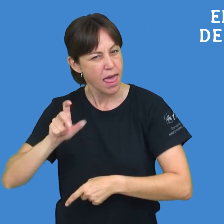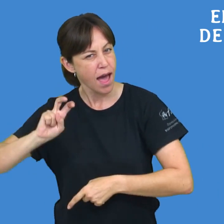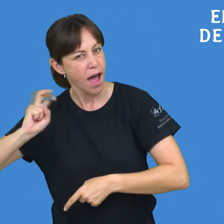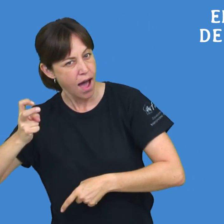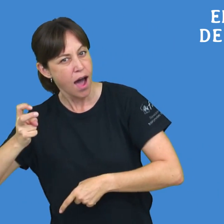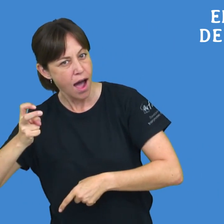otro